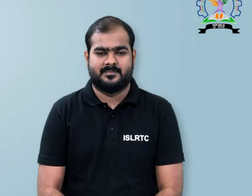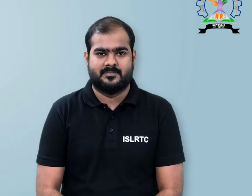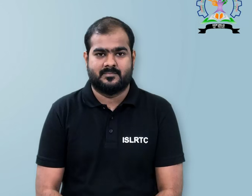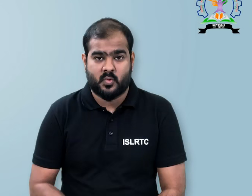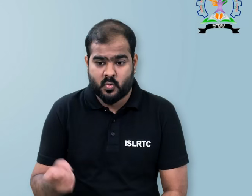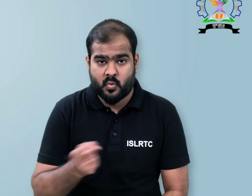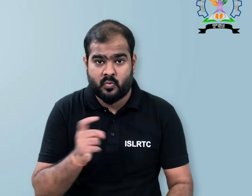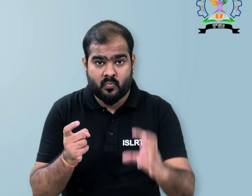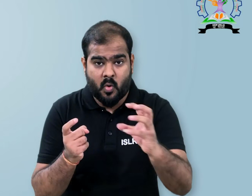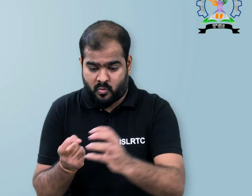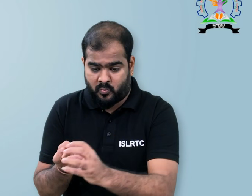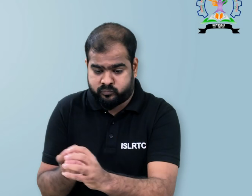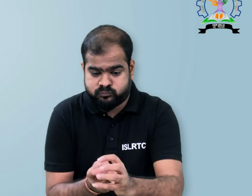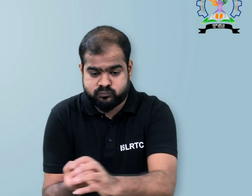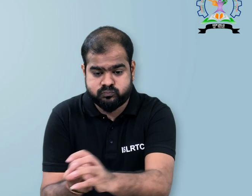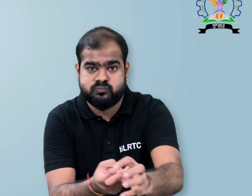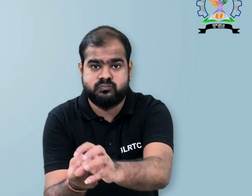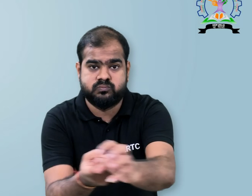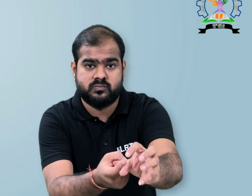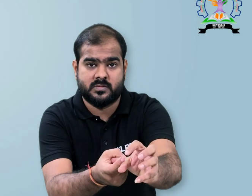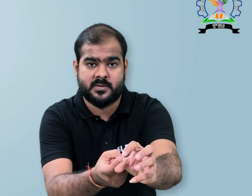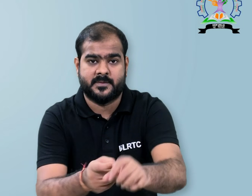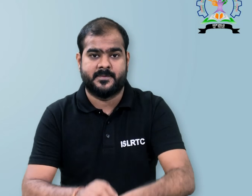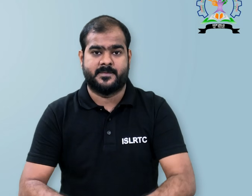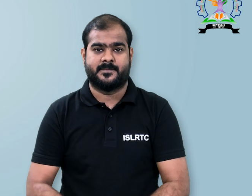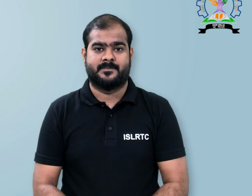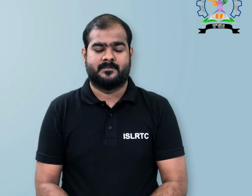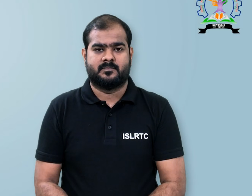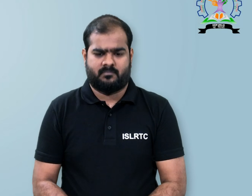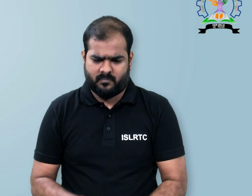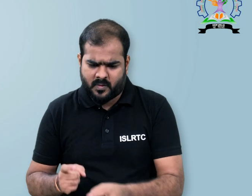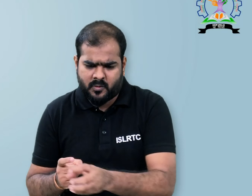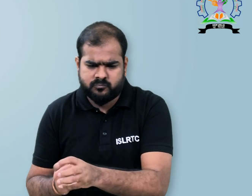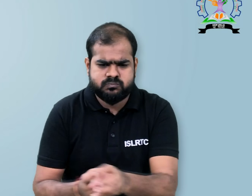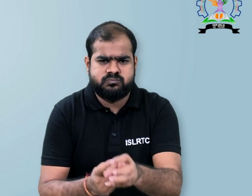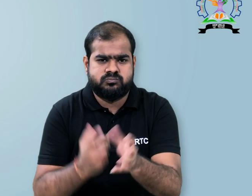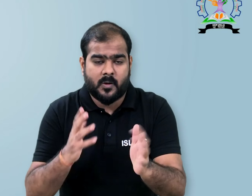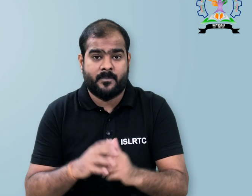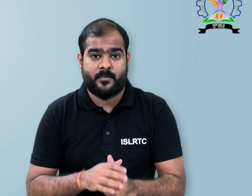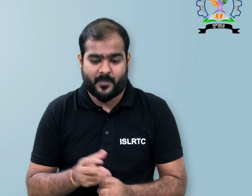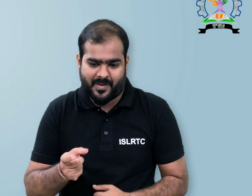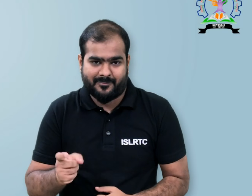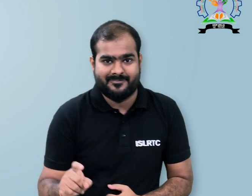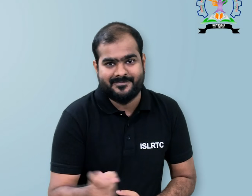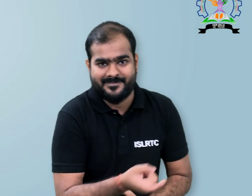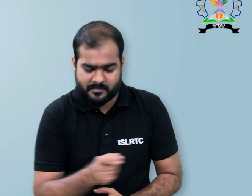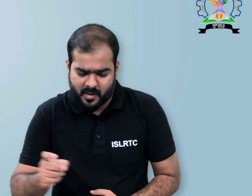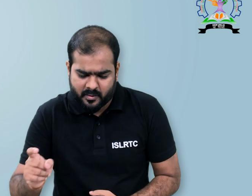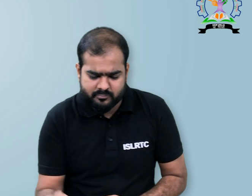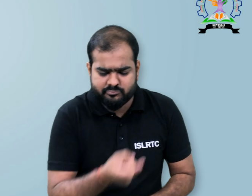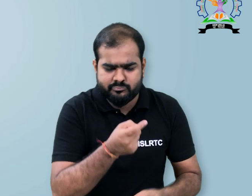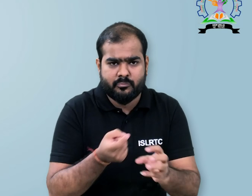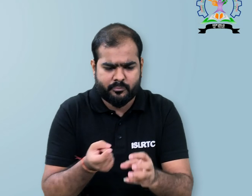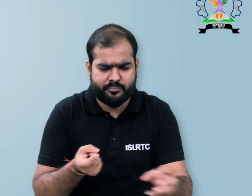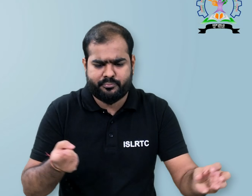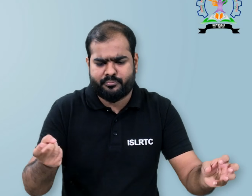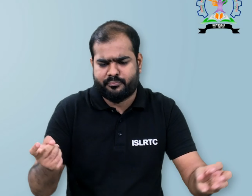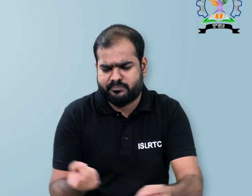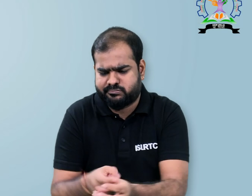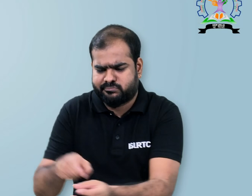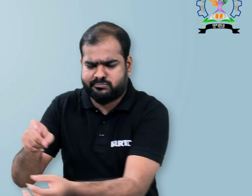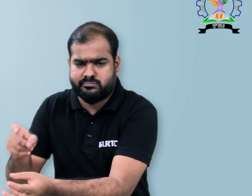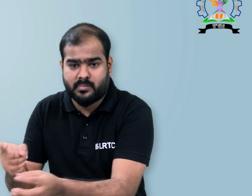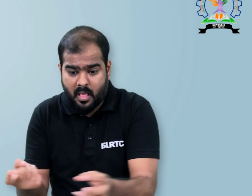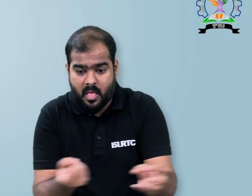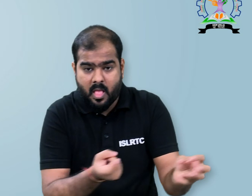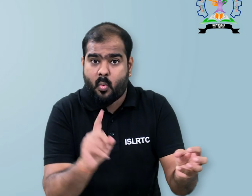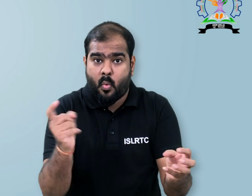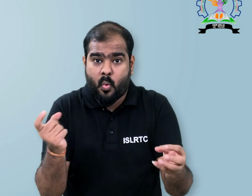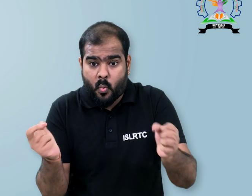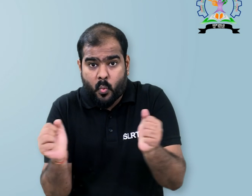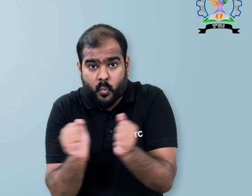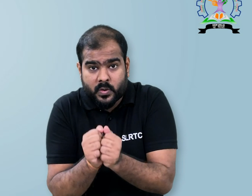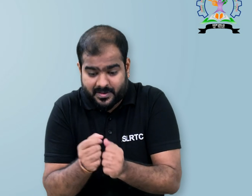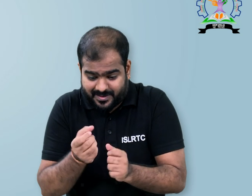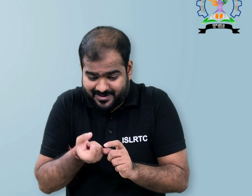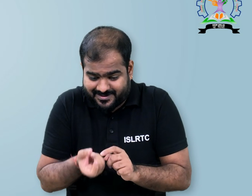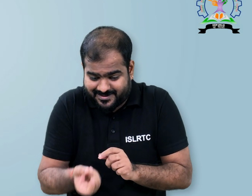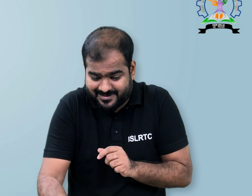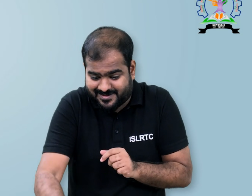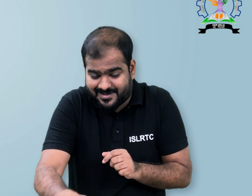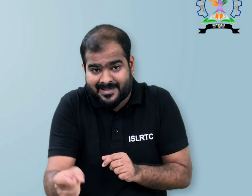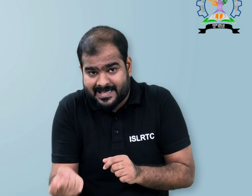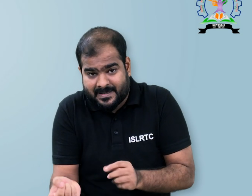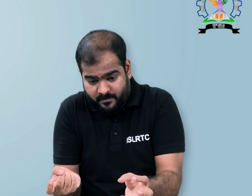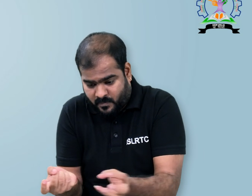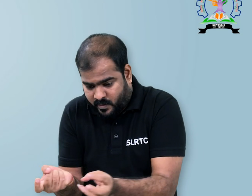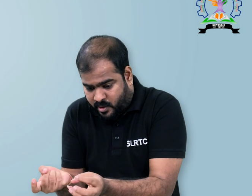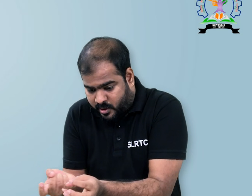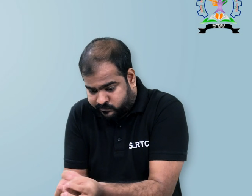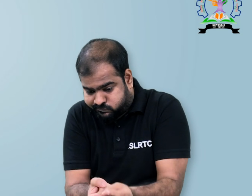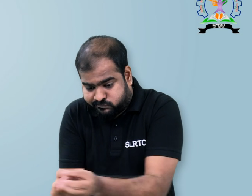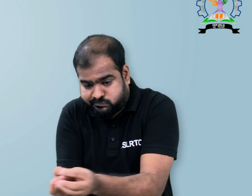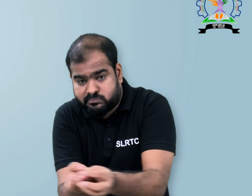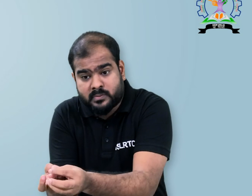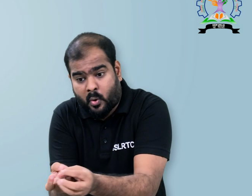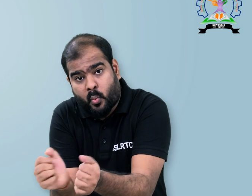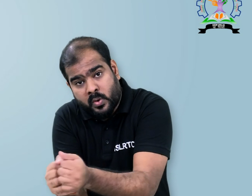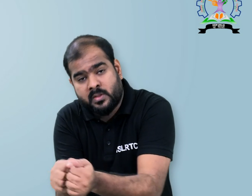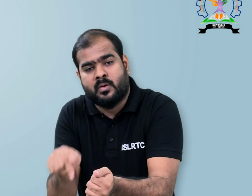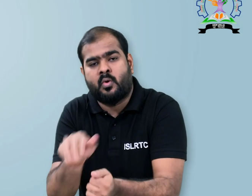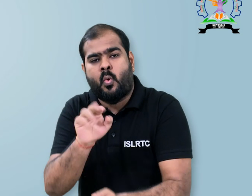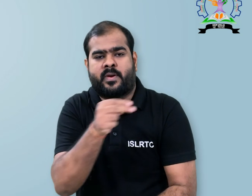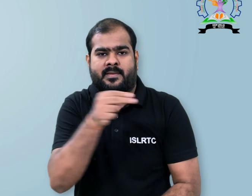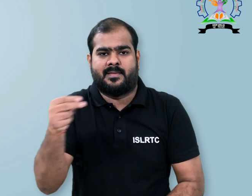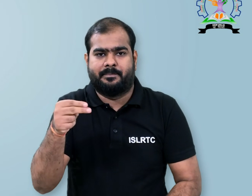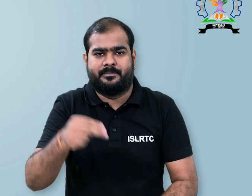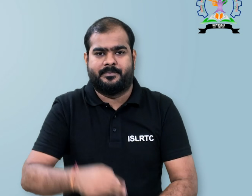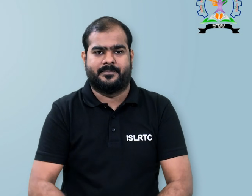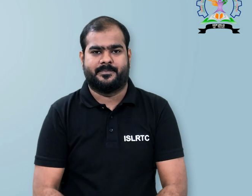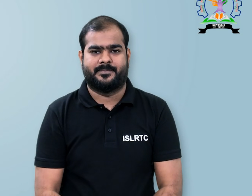Carried Carried: Illegally moving the ball by holding it on the stick.